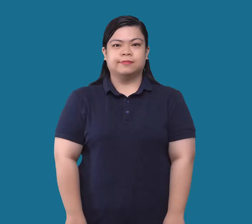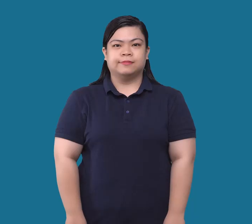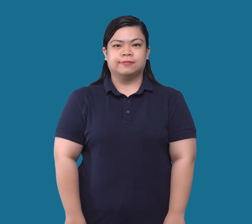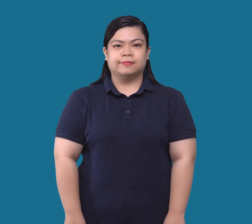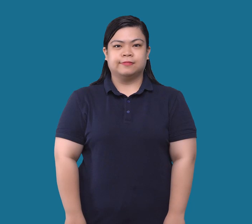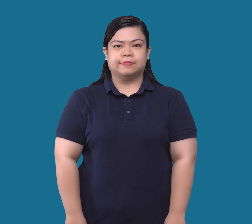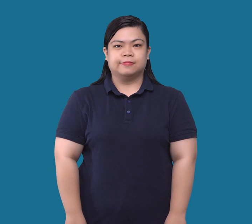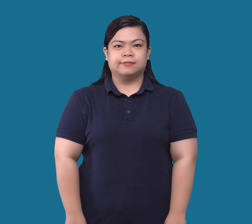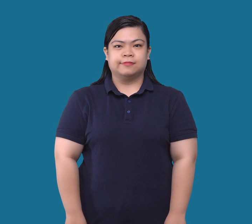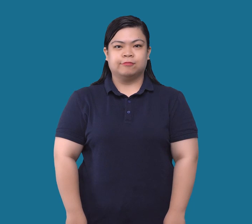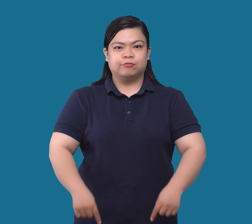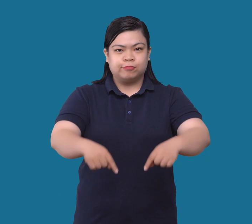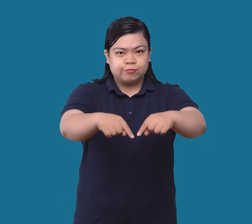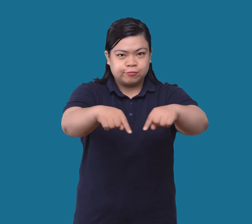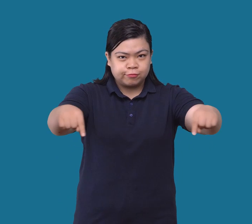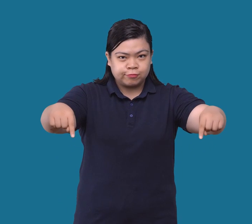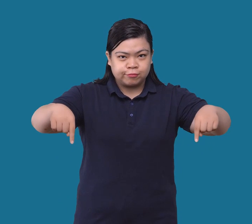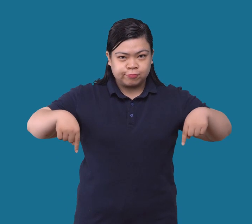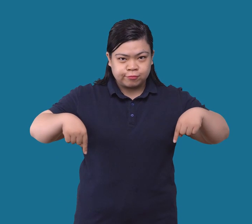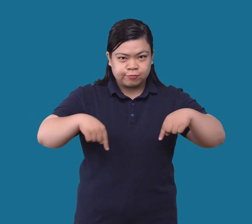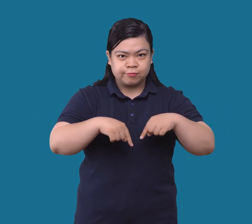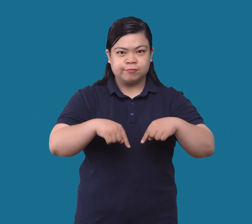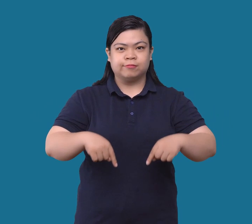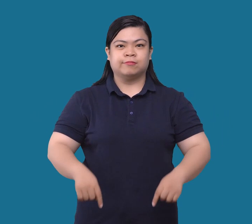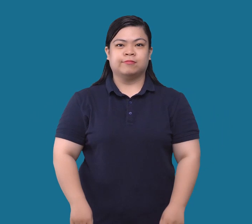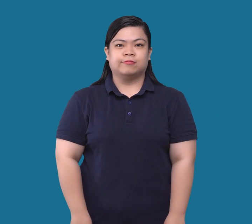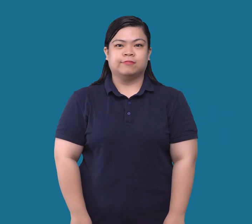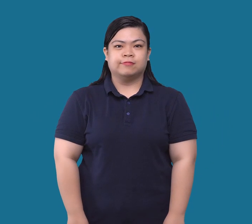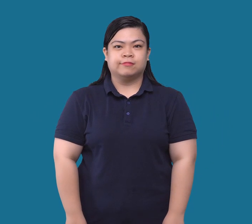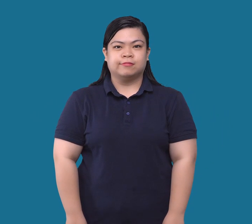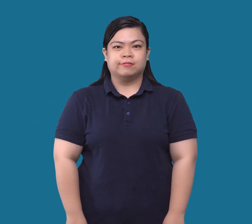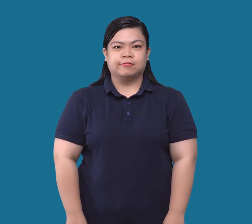thùng